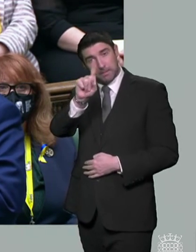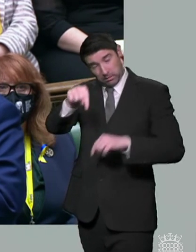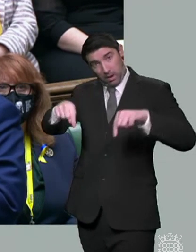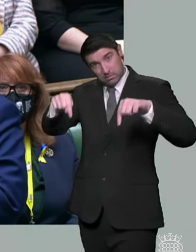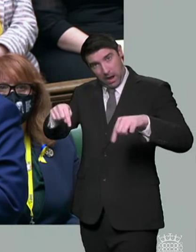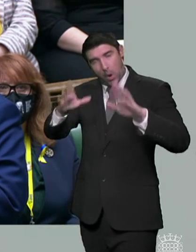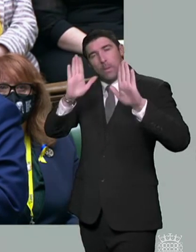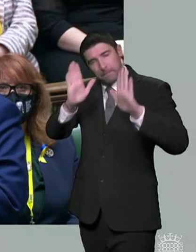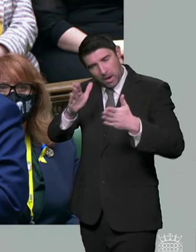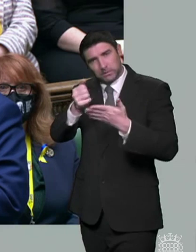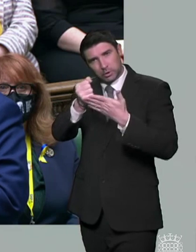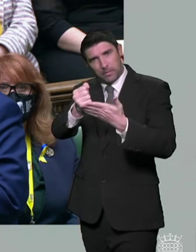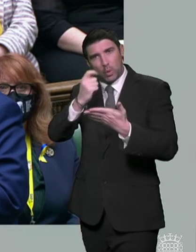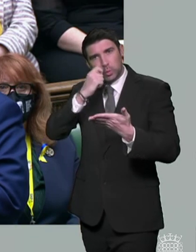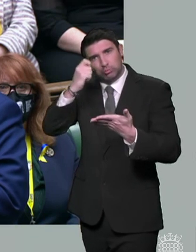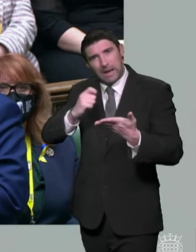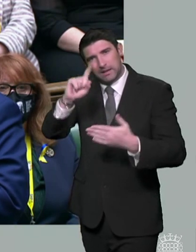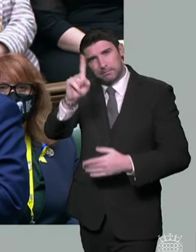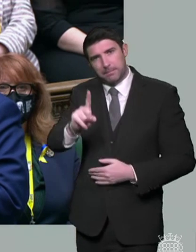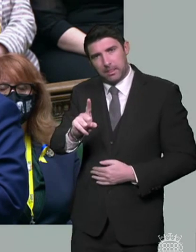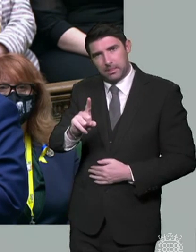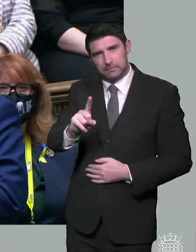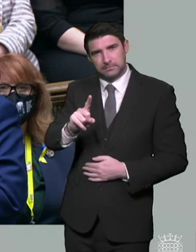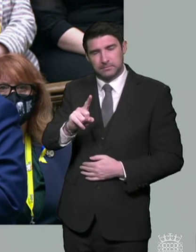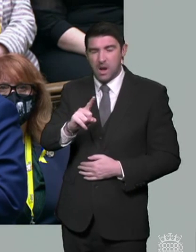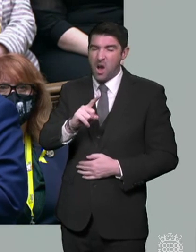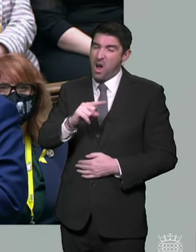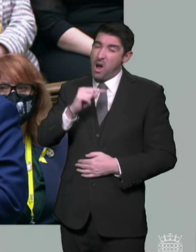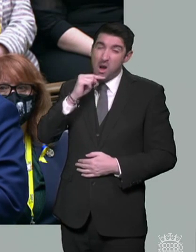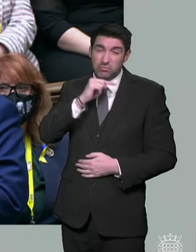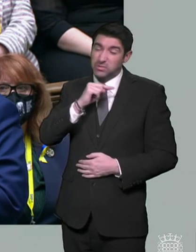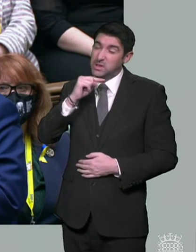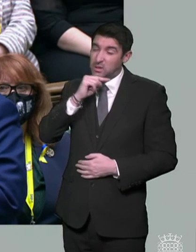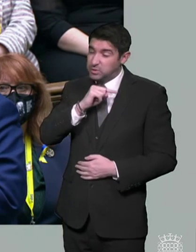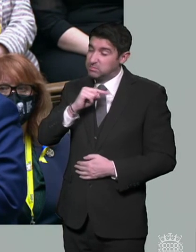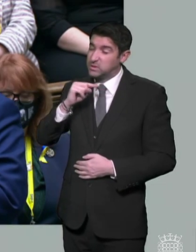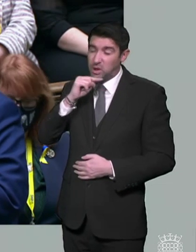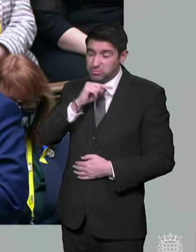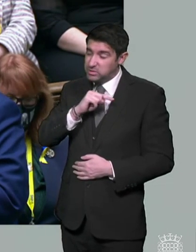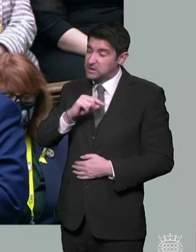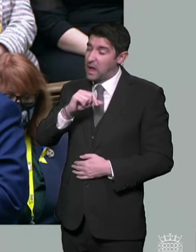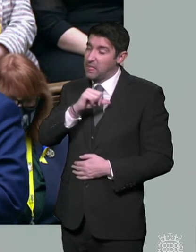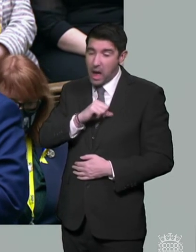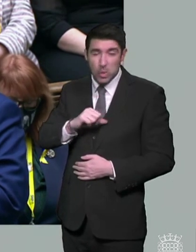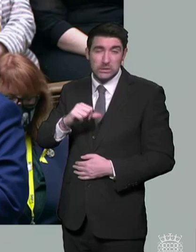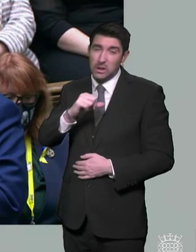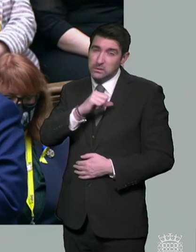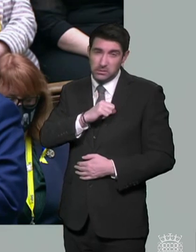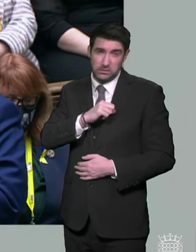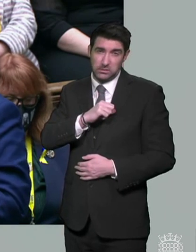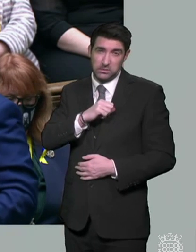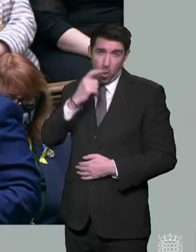Hundreds of thousands of Ukrainians are fleeing the horrors of this war, and they desperately need refuge and sanctuary.